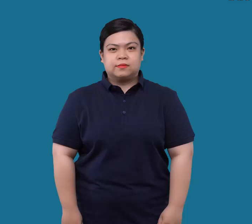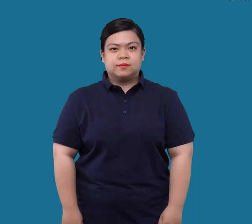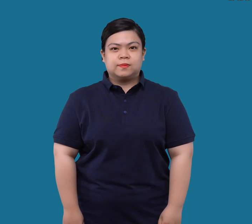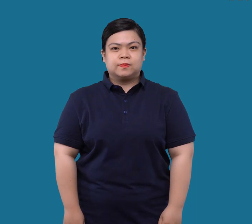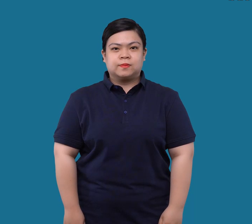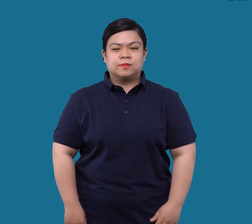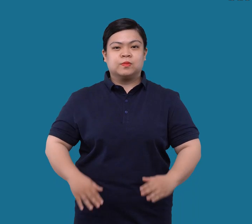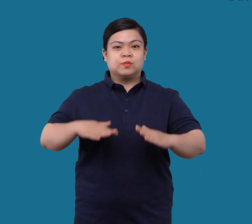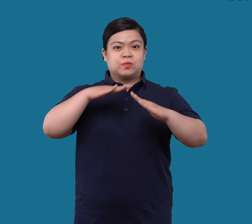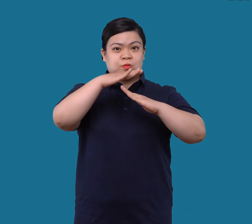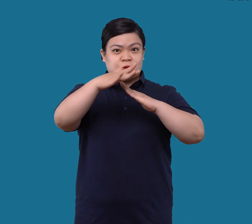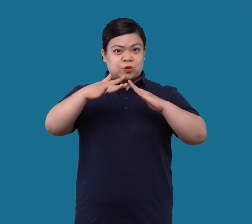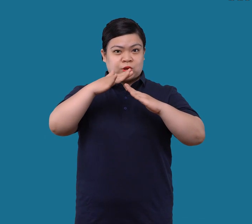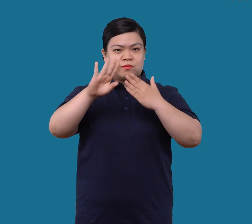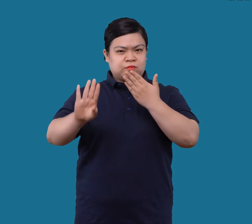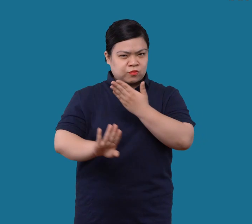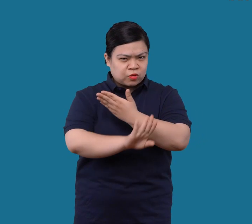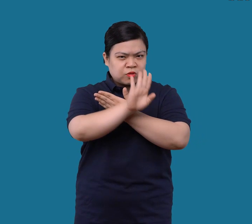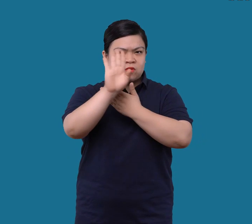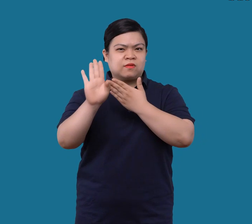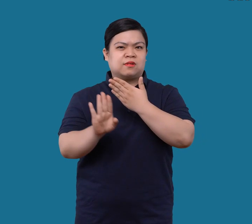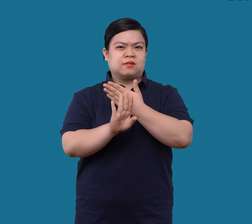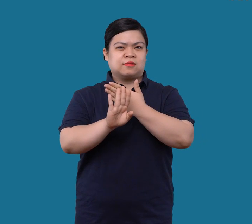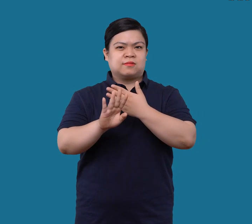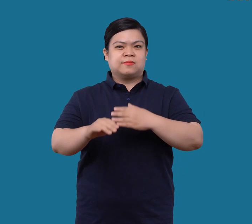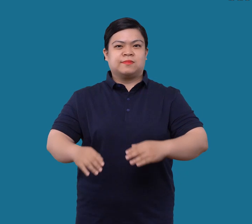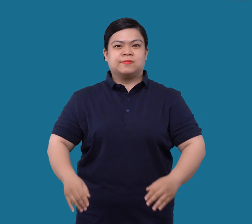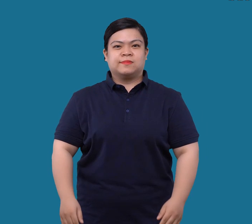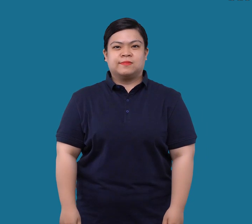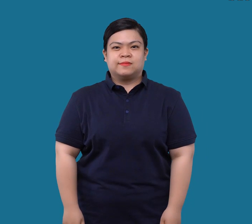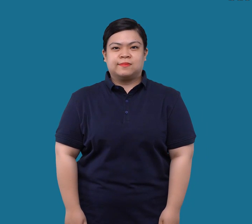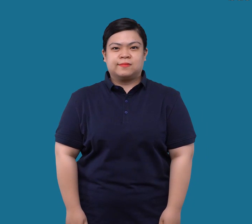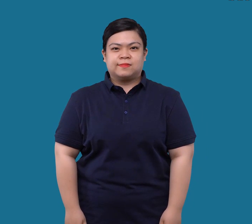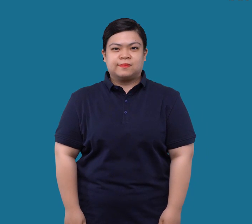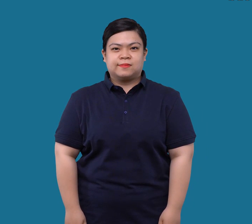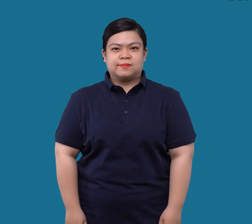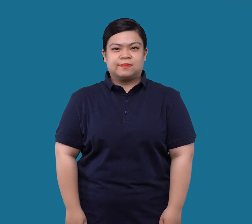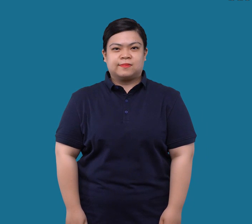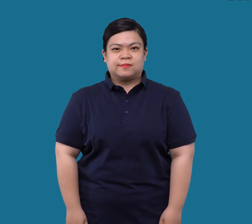bảo vệ môi trường